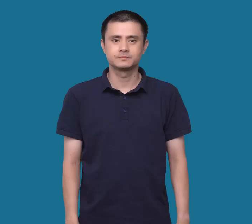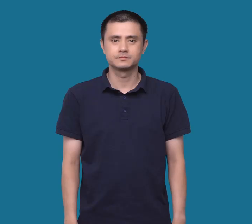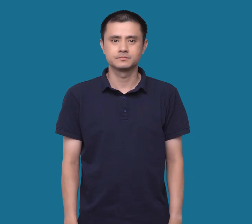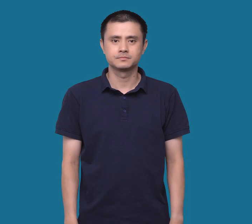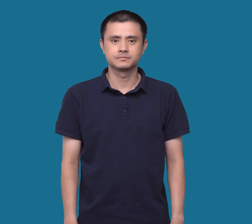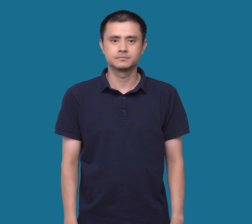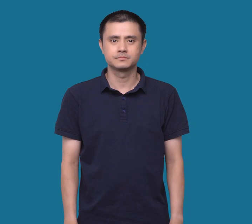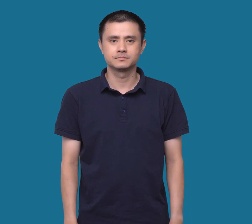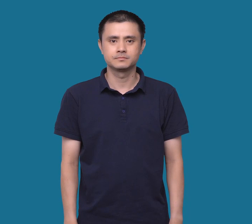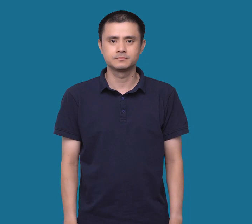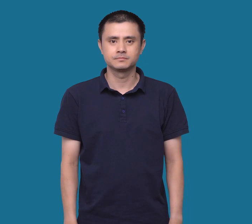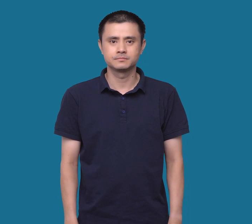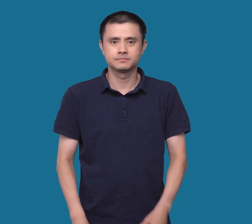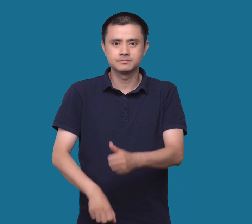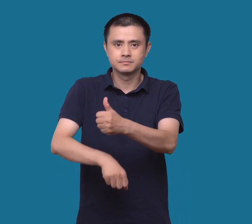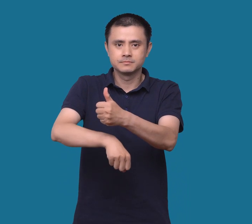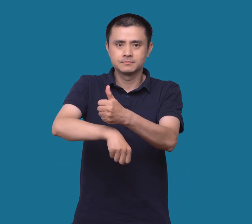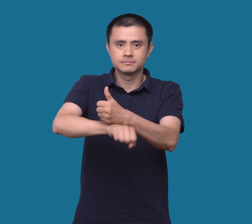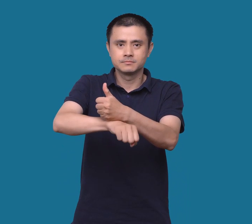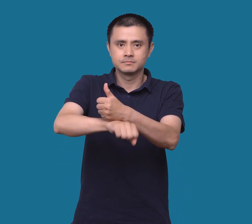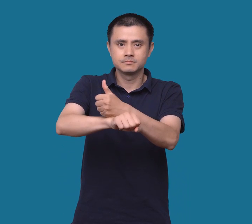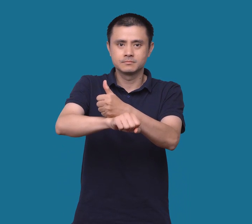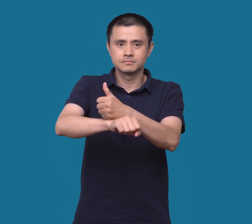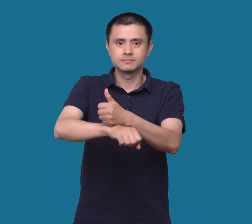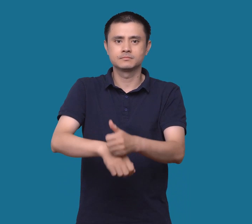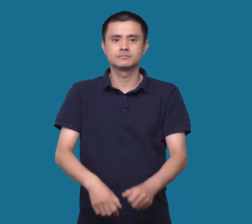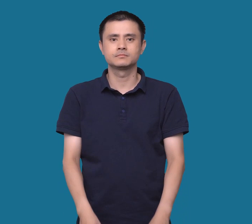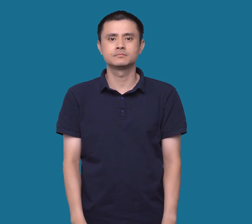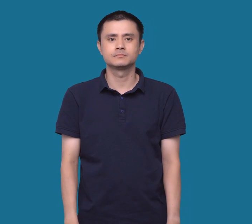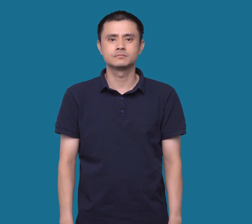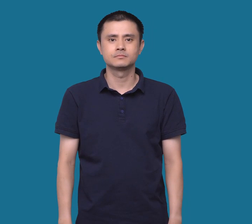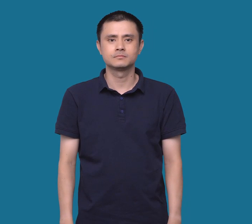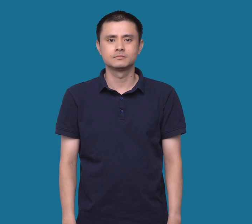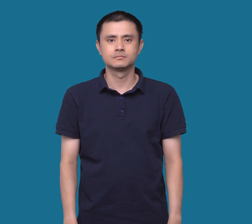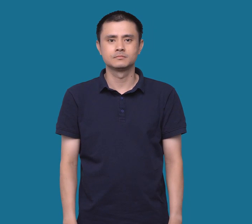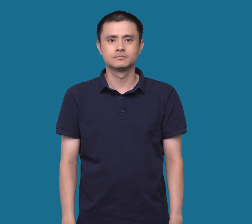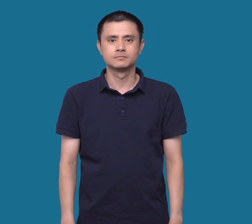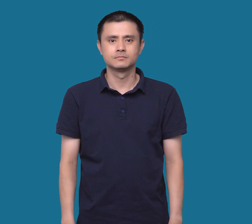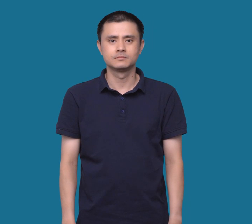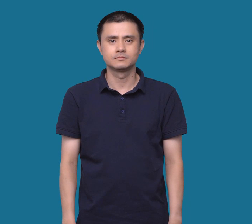cầu thủ